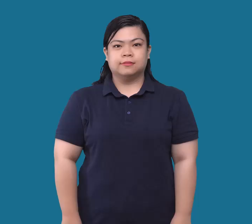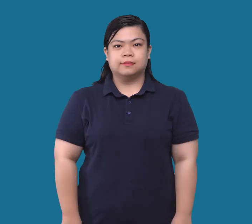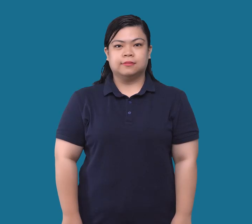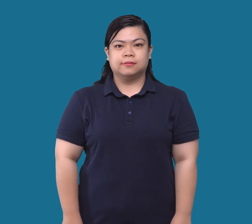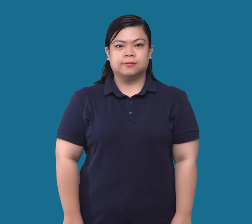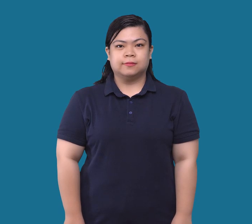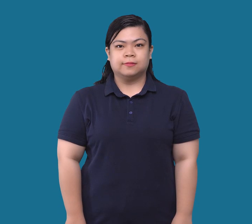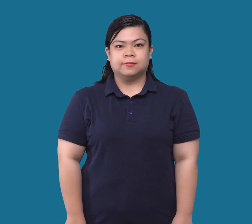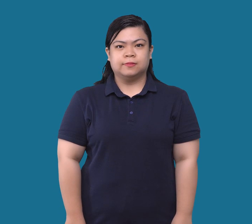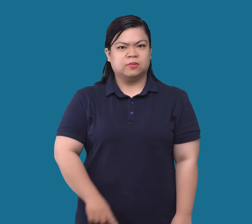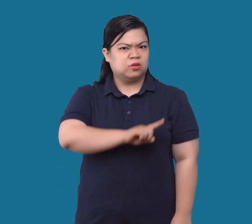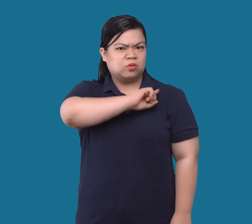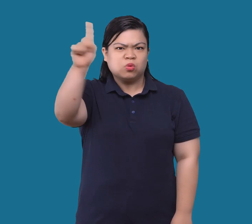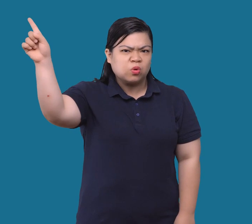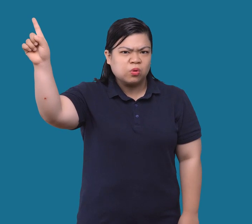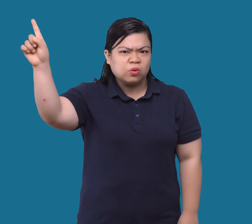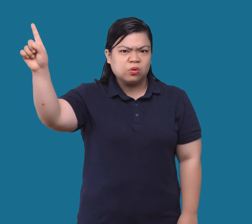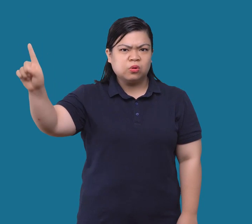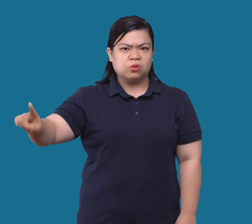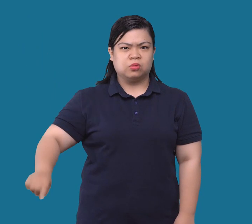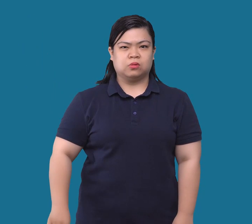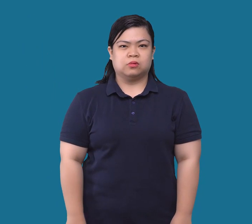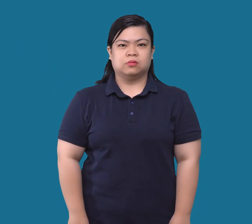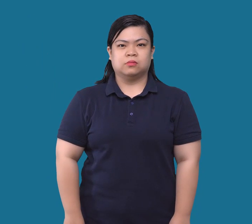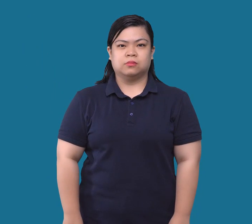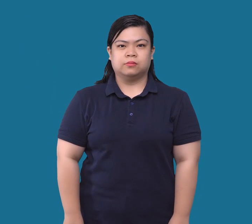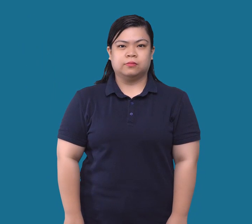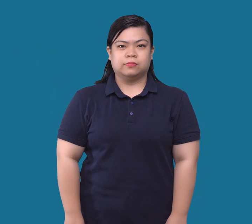không cho